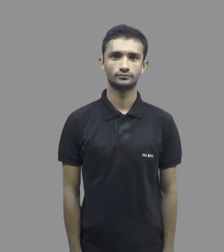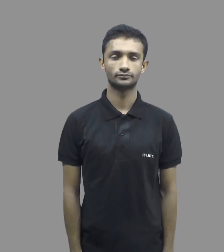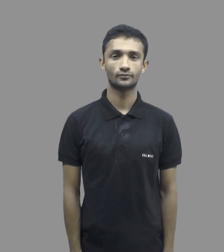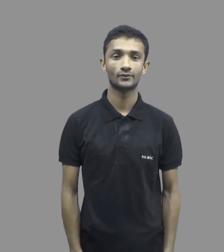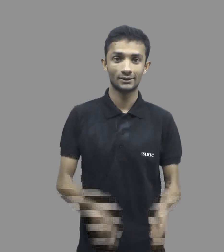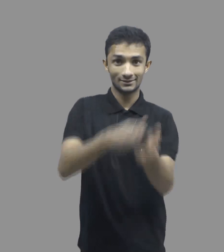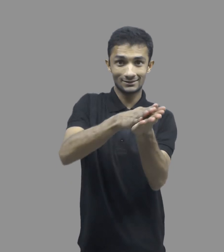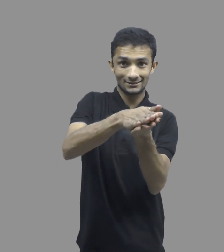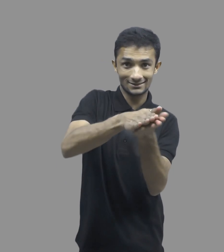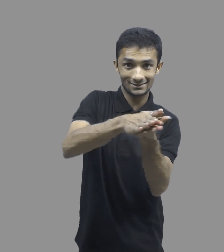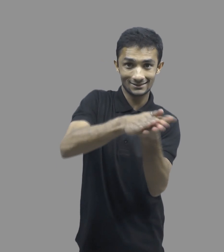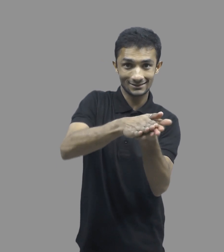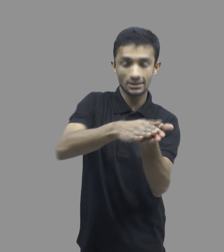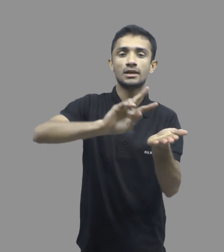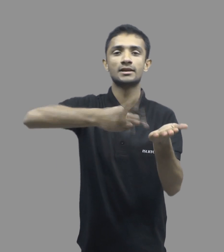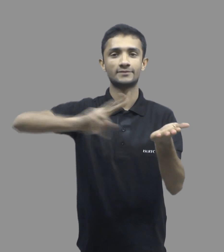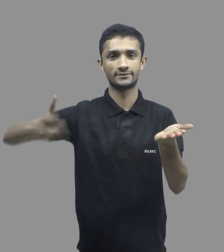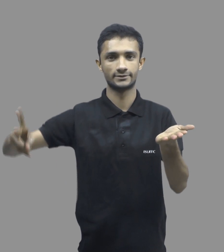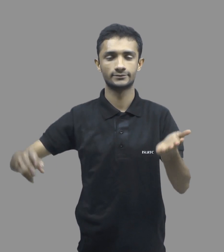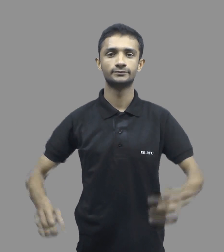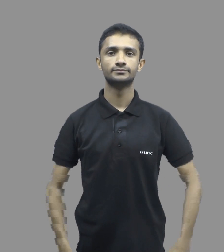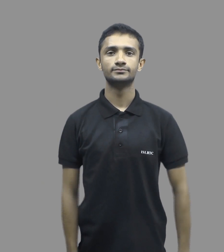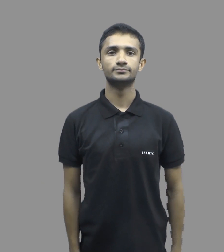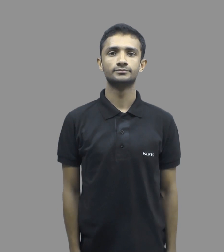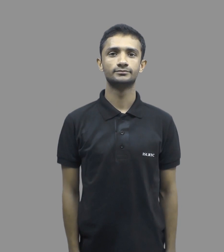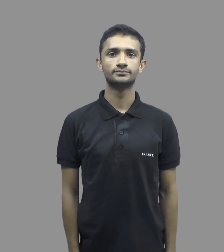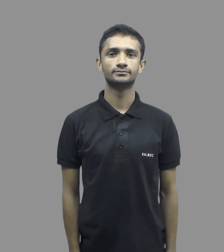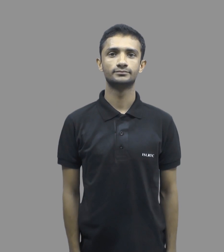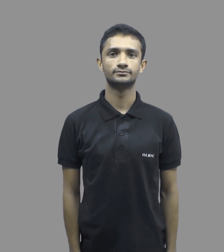Friction